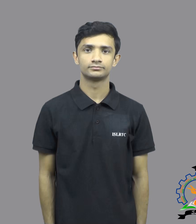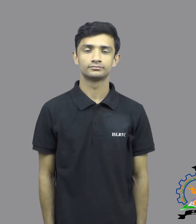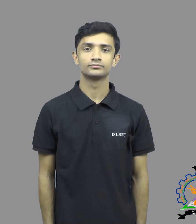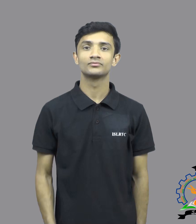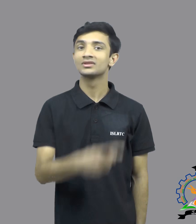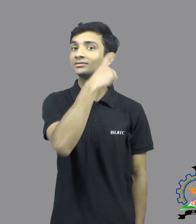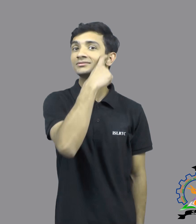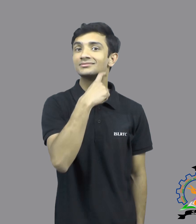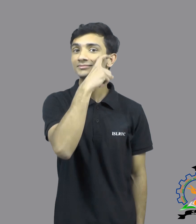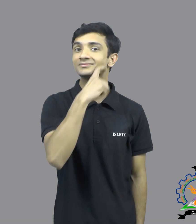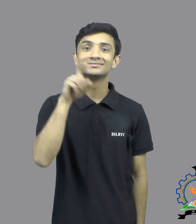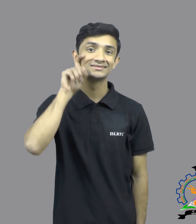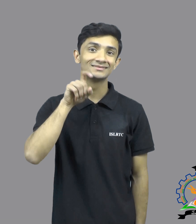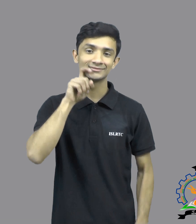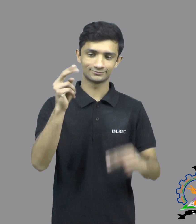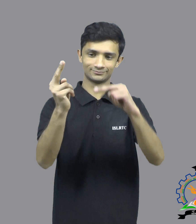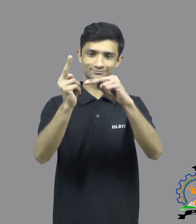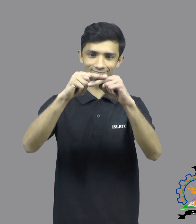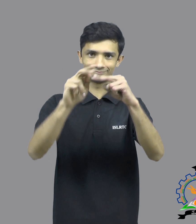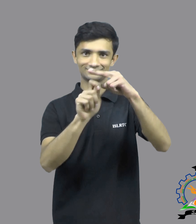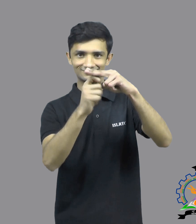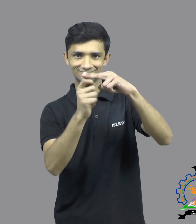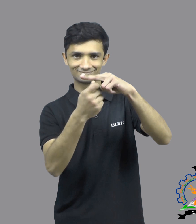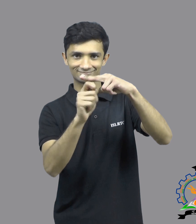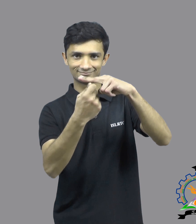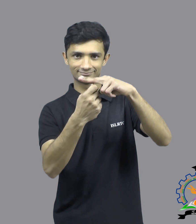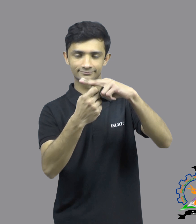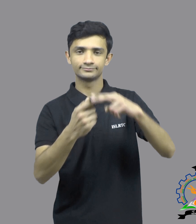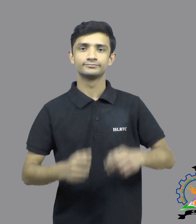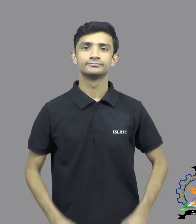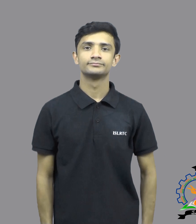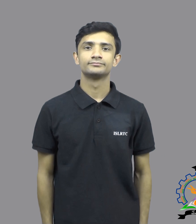Shaving Razor